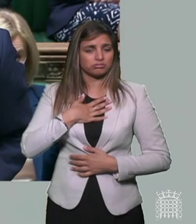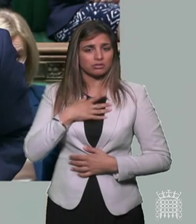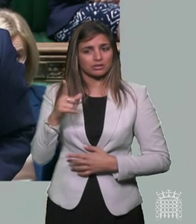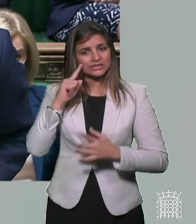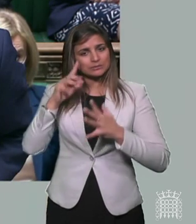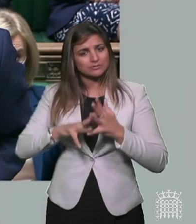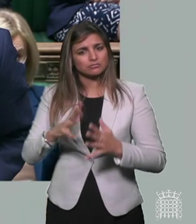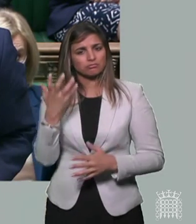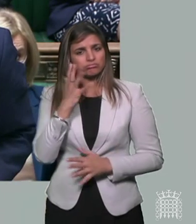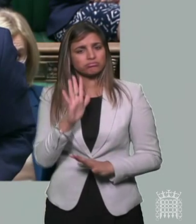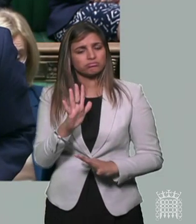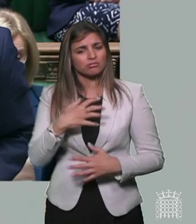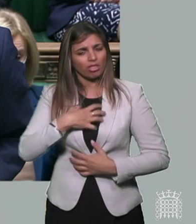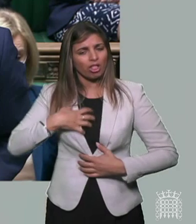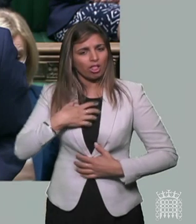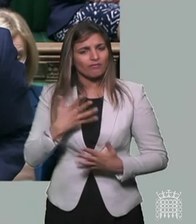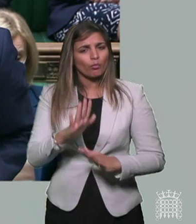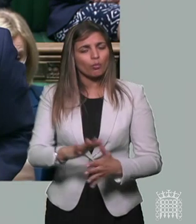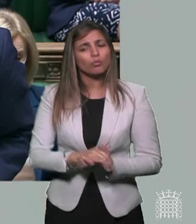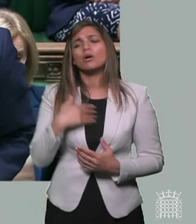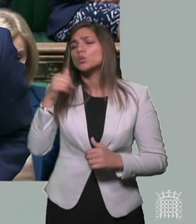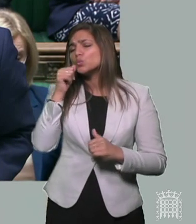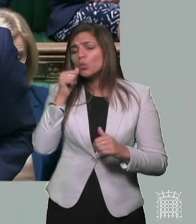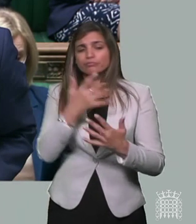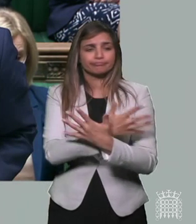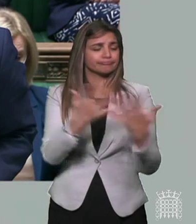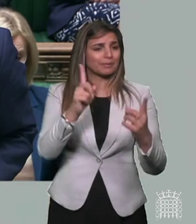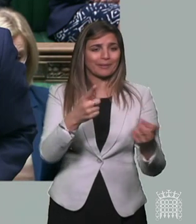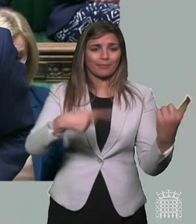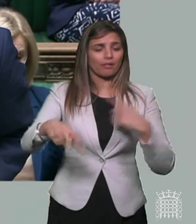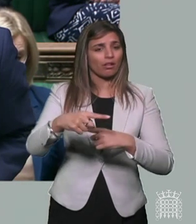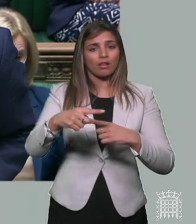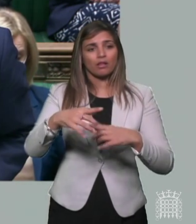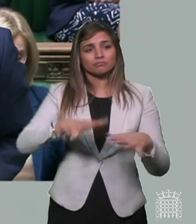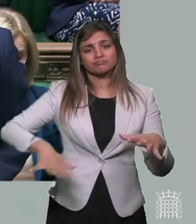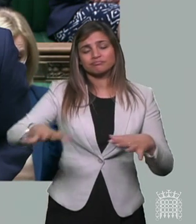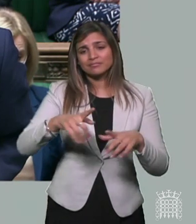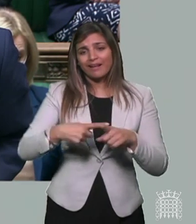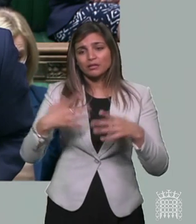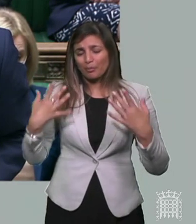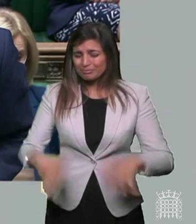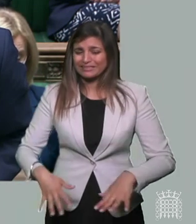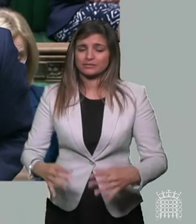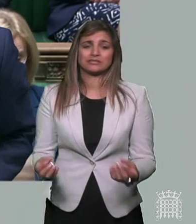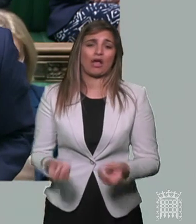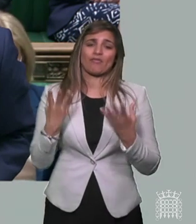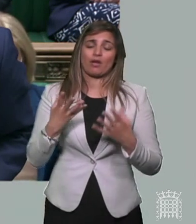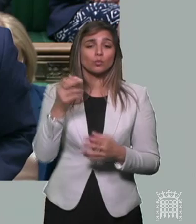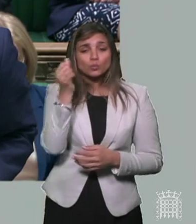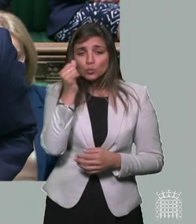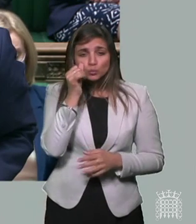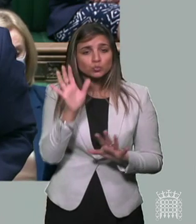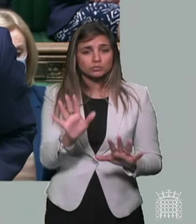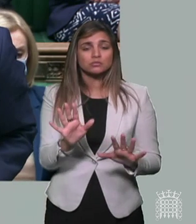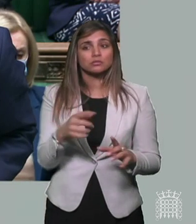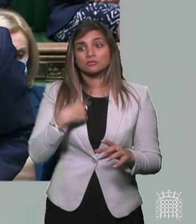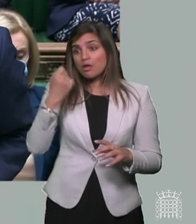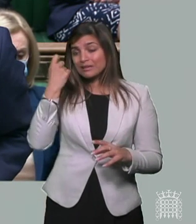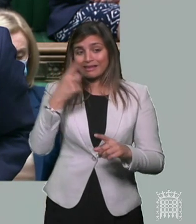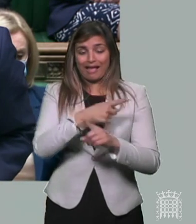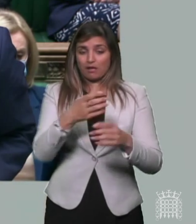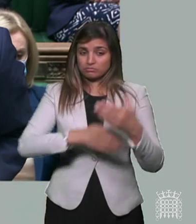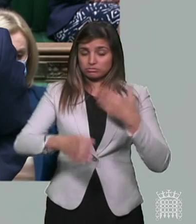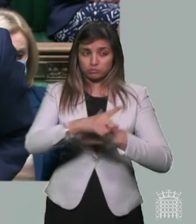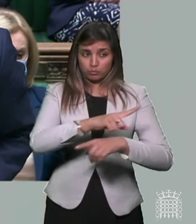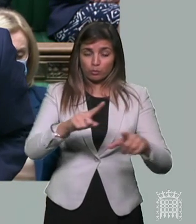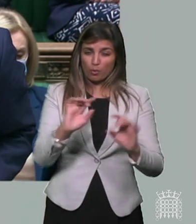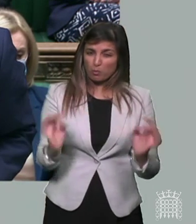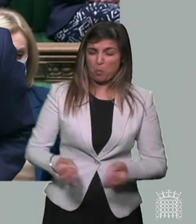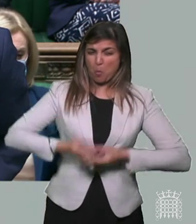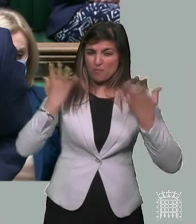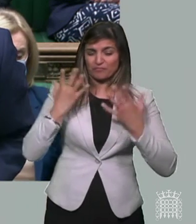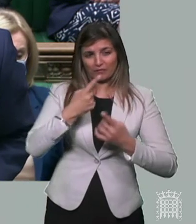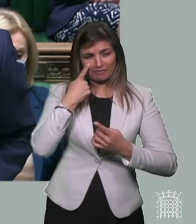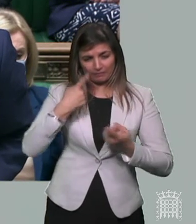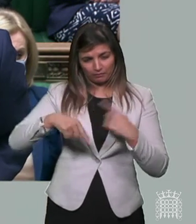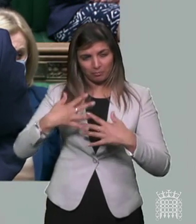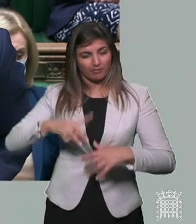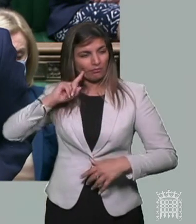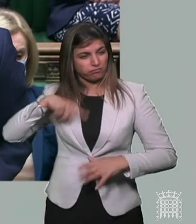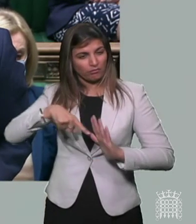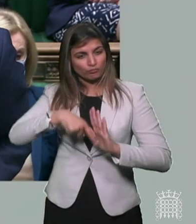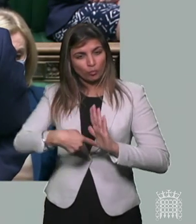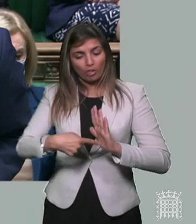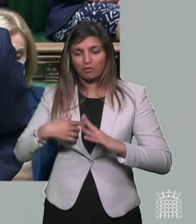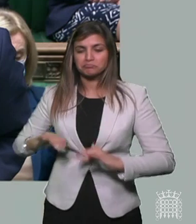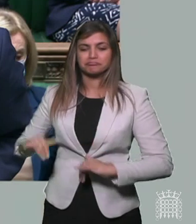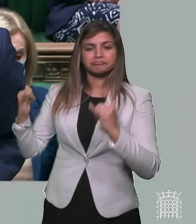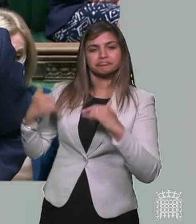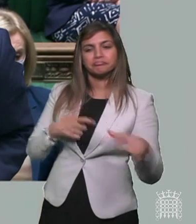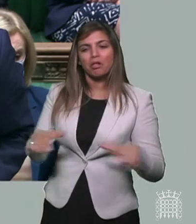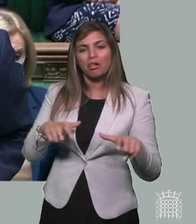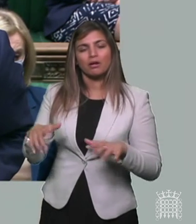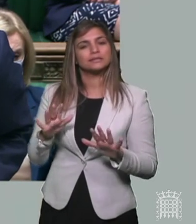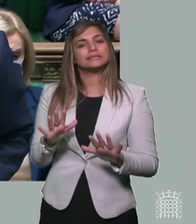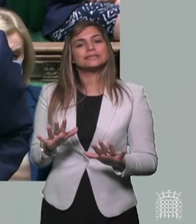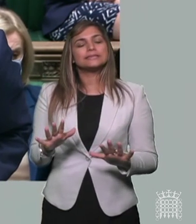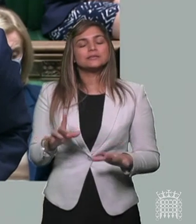I know that people up and down the country made huge sacrifices throughout the pandemic and I understand the anger—the rage—that they feel at the thought that people in Downing Street were not following those rules.